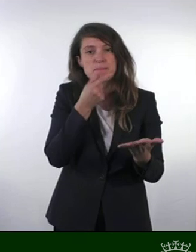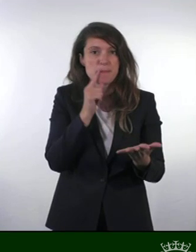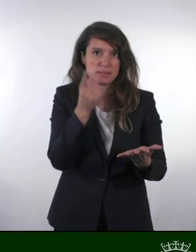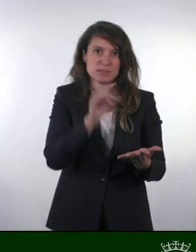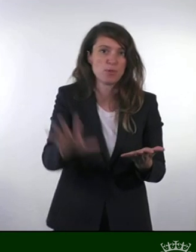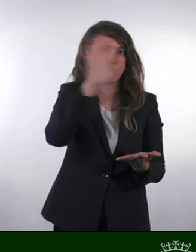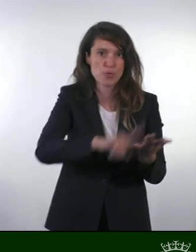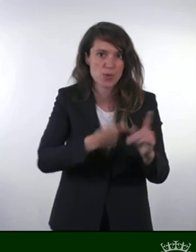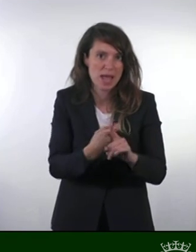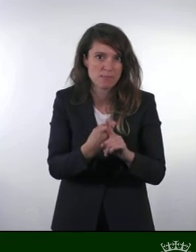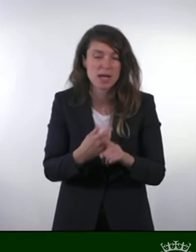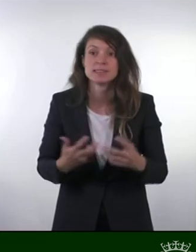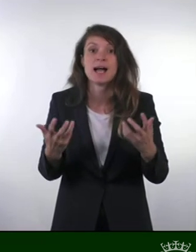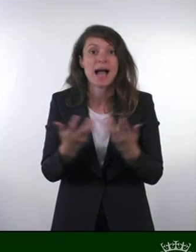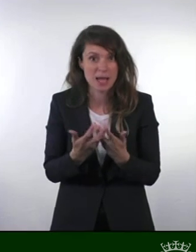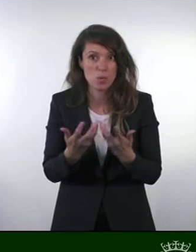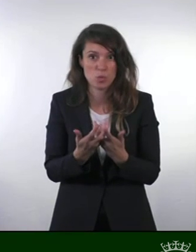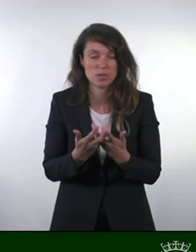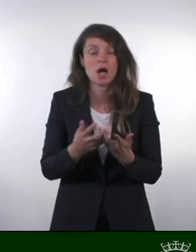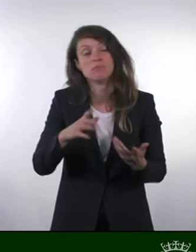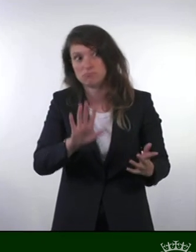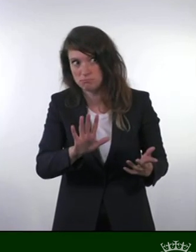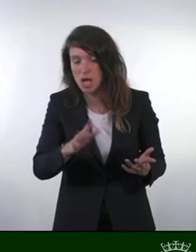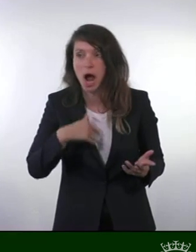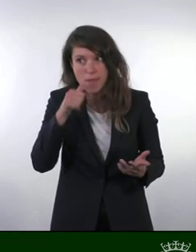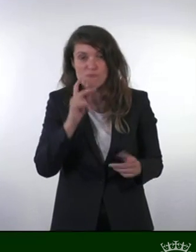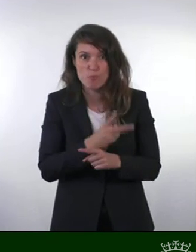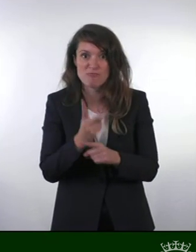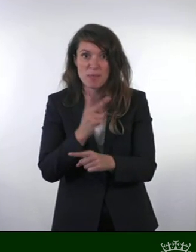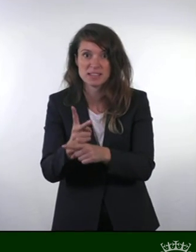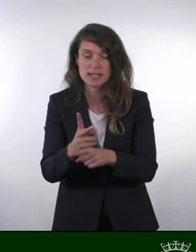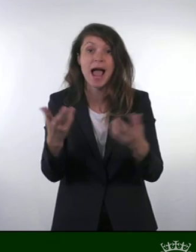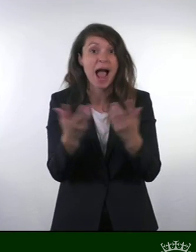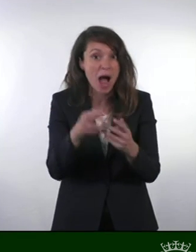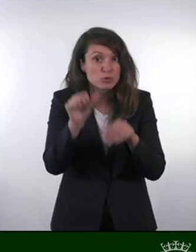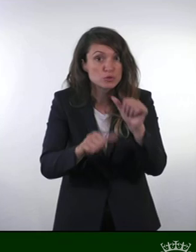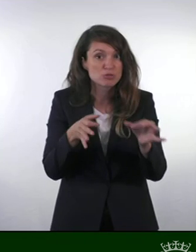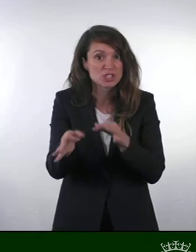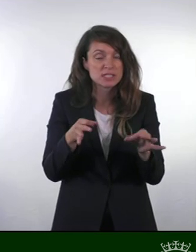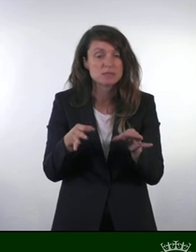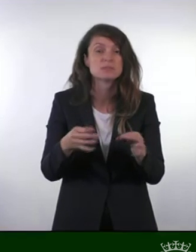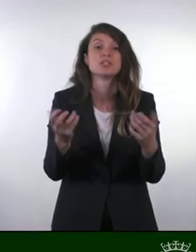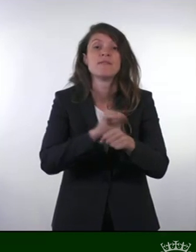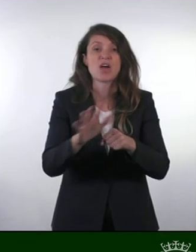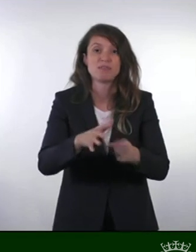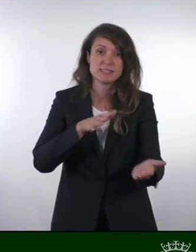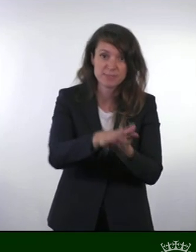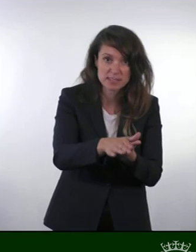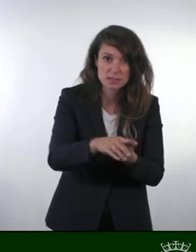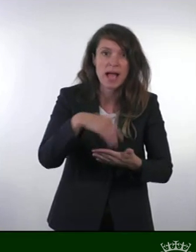But the way to do that, at the risk of repeating myself, is to continue to defeat the virus and take the country forward.